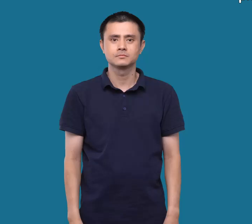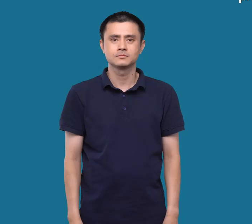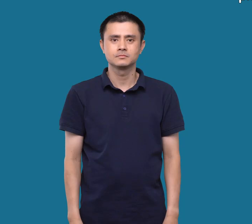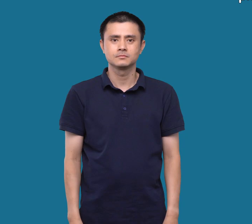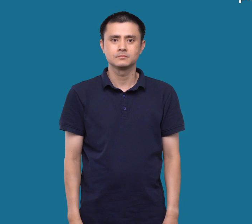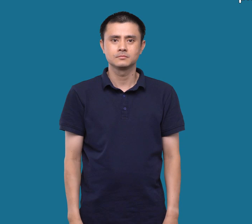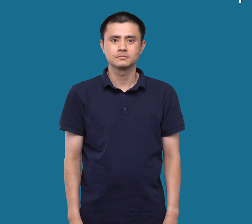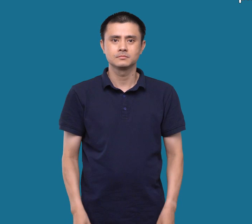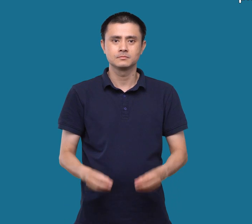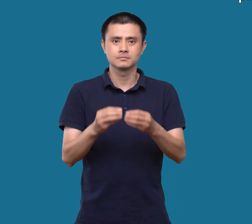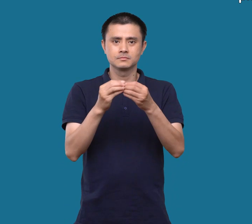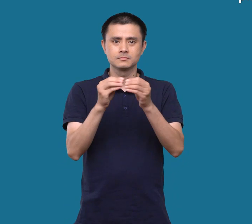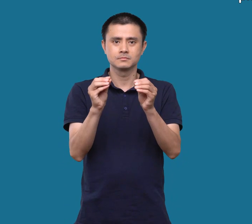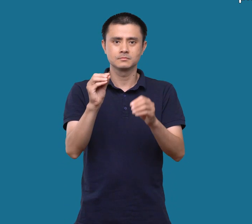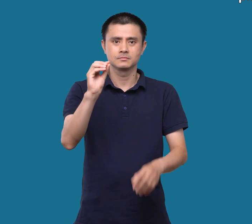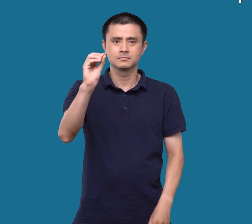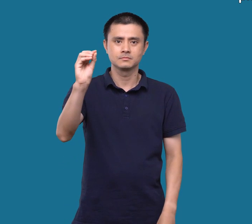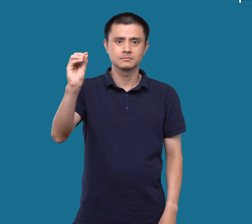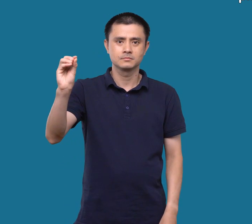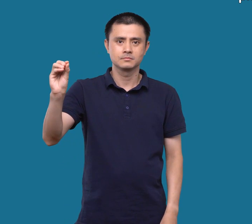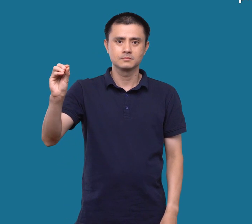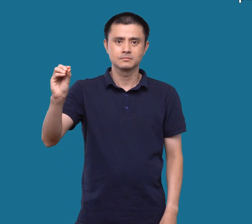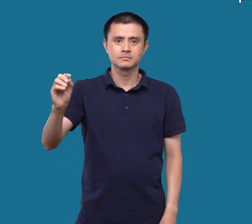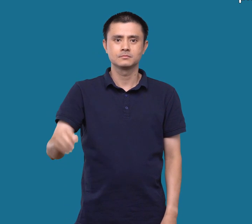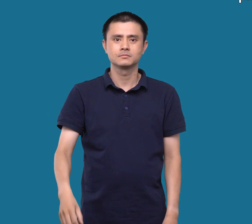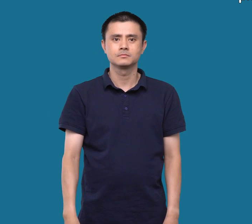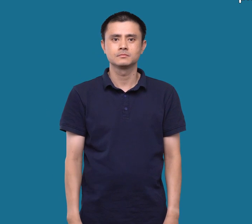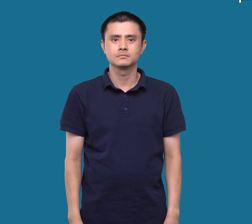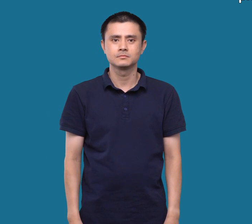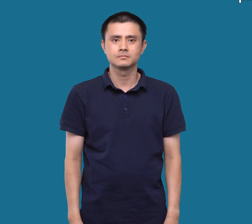phấn (viết bảng)